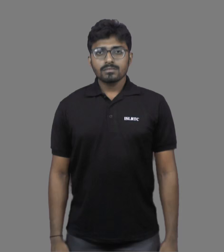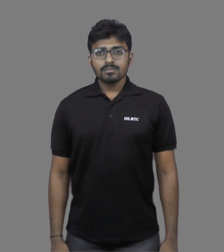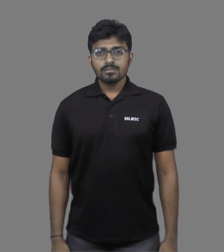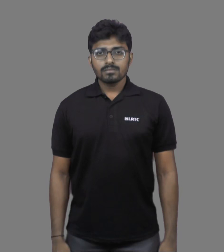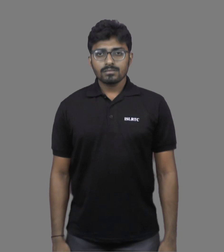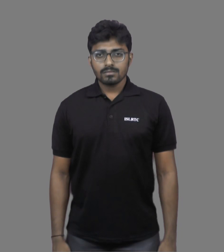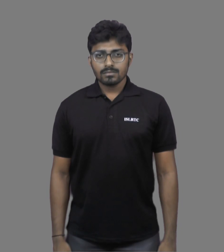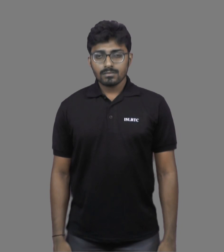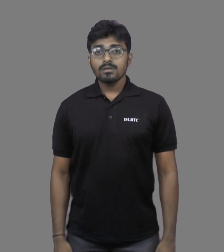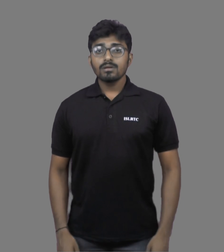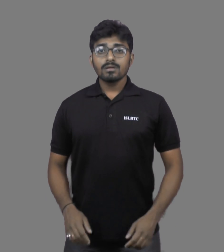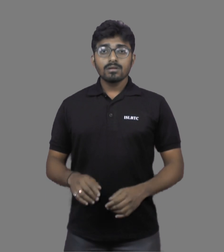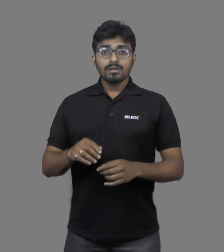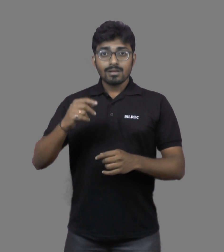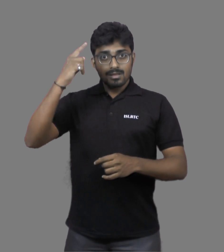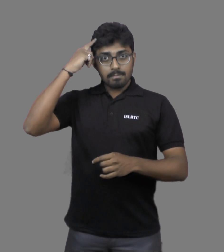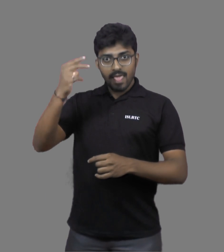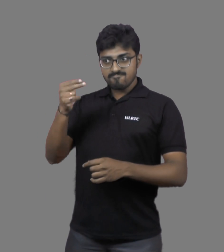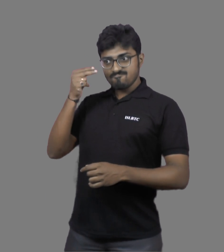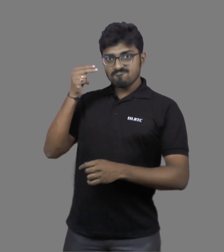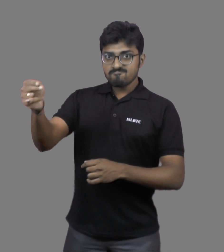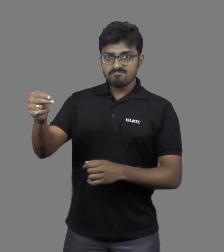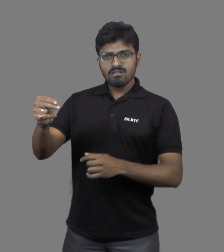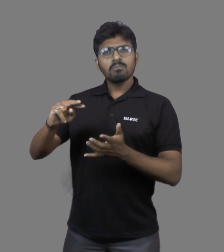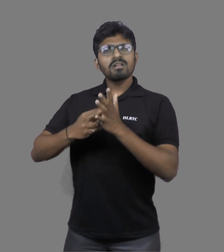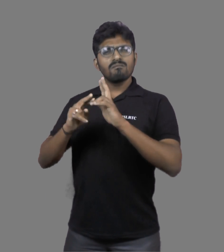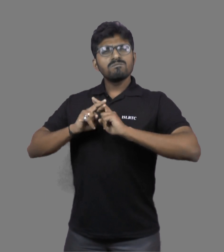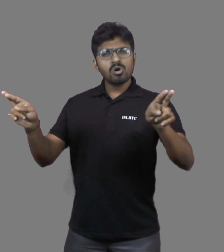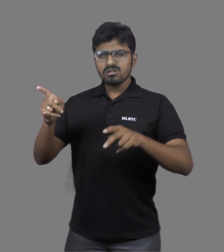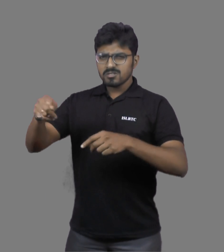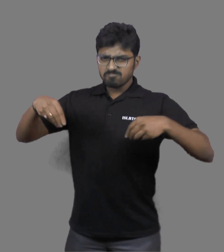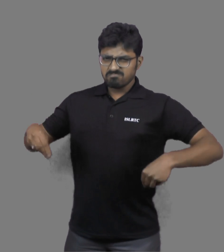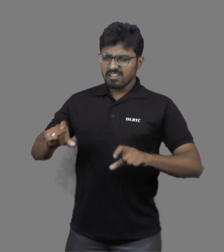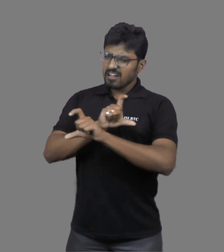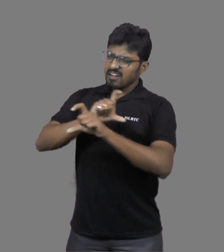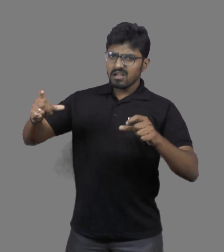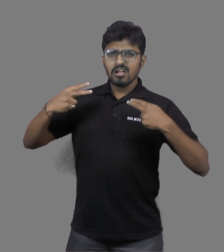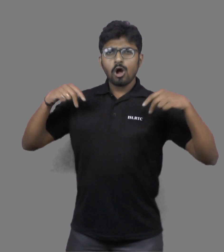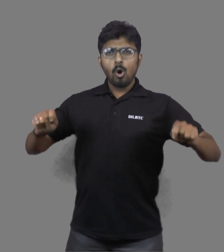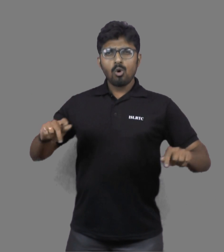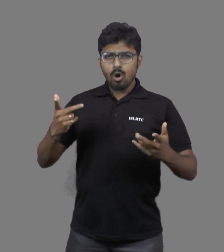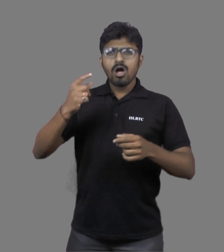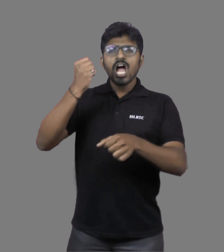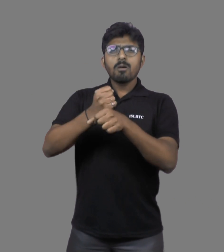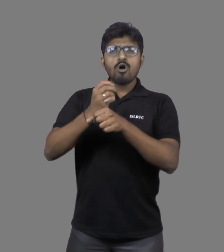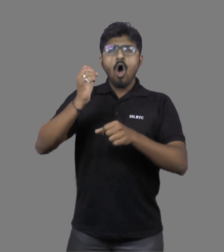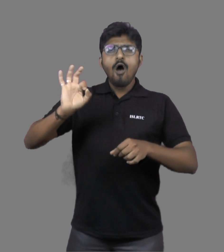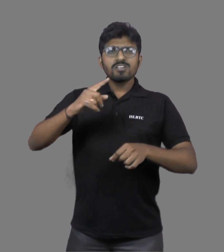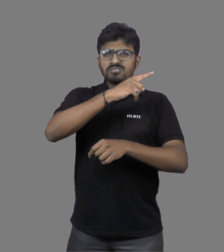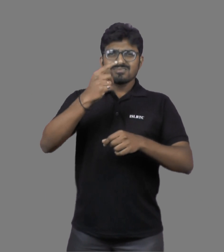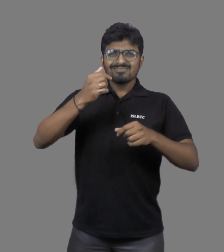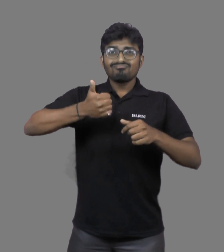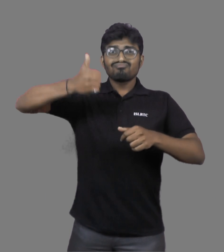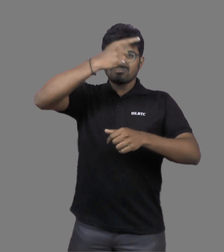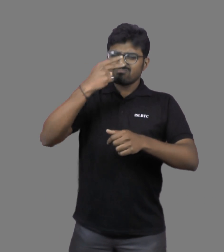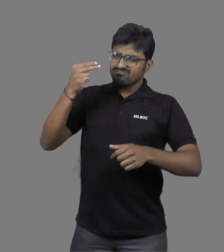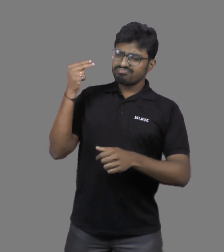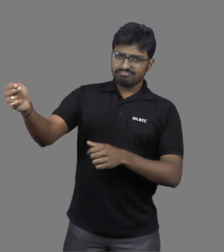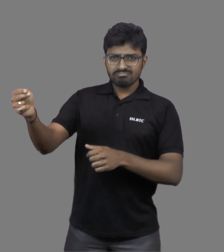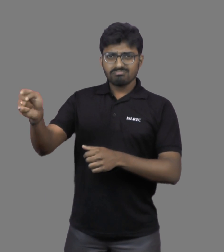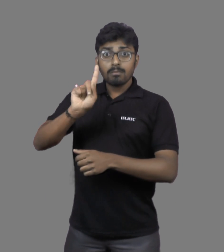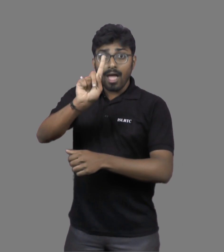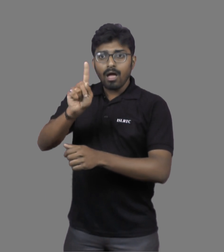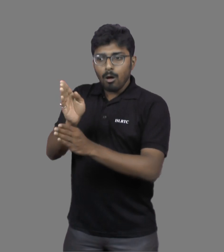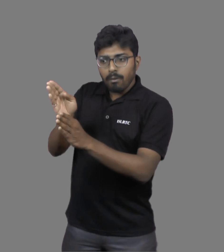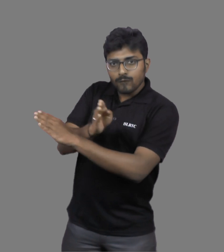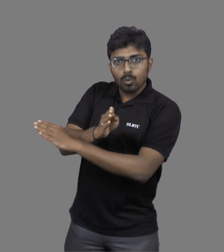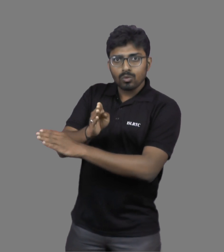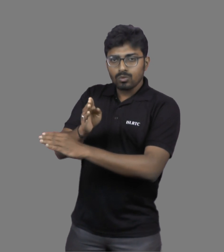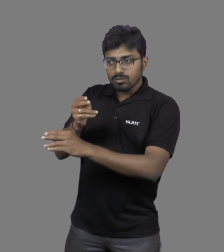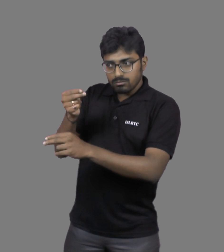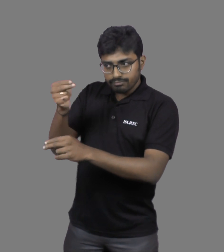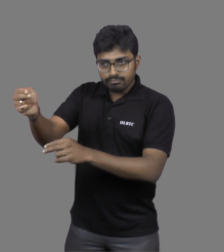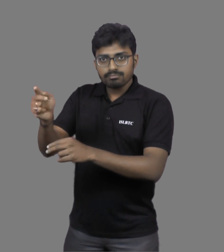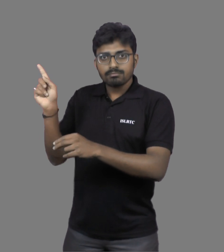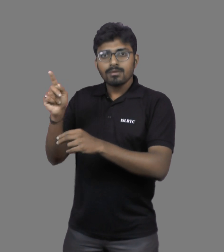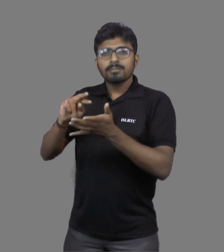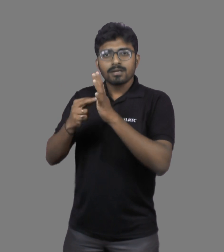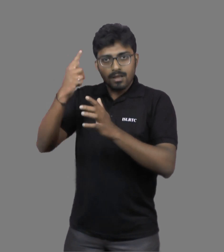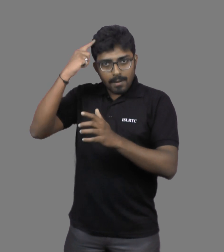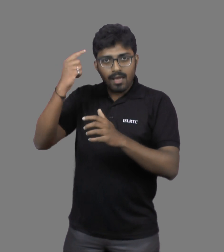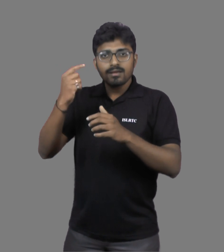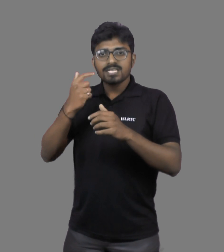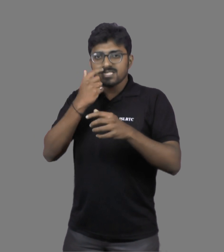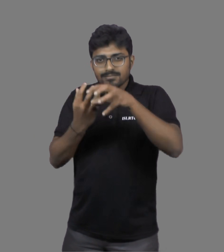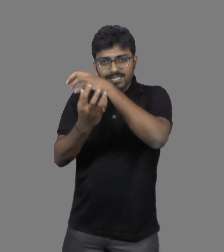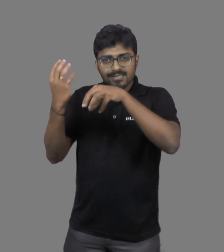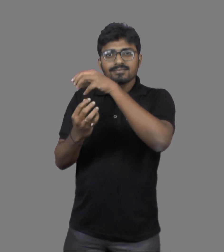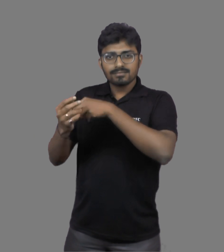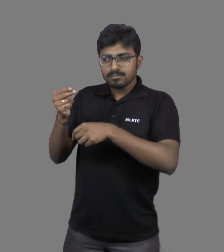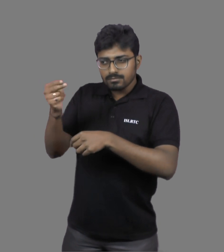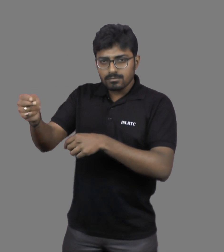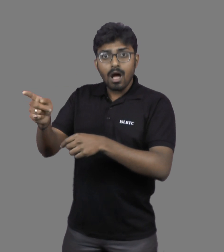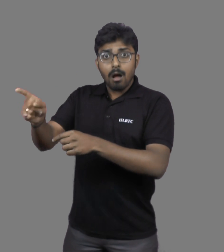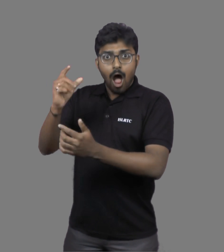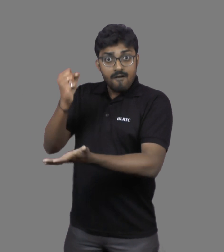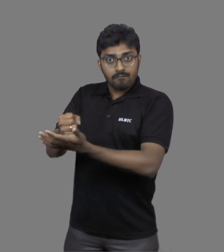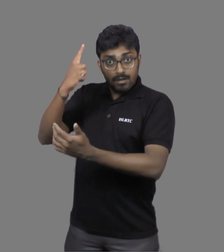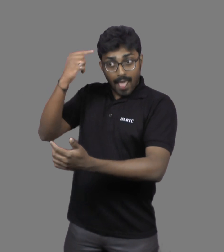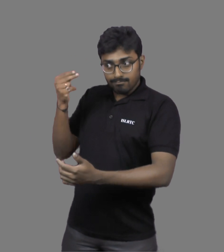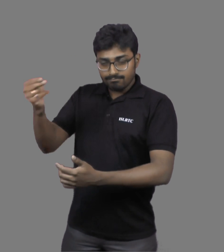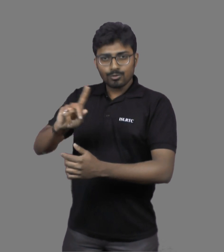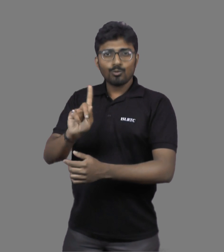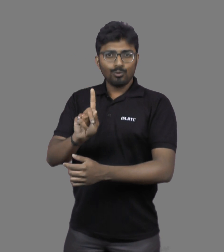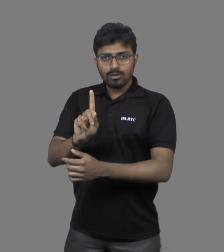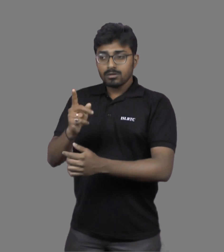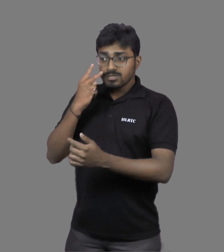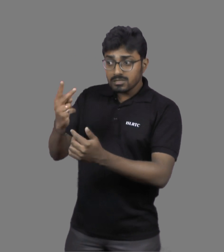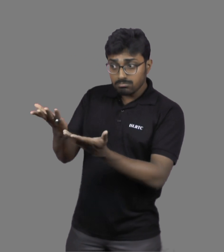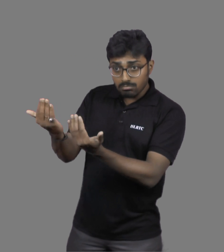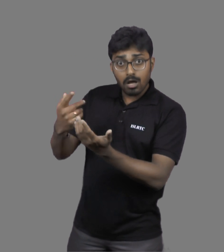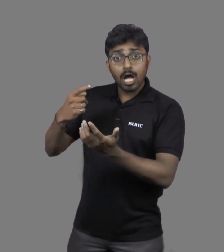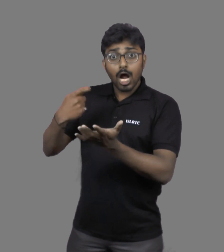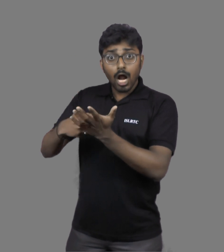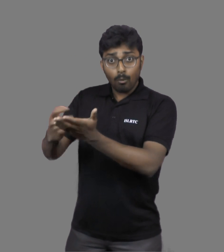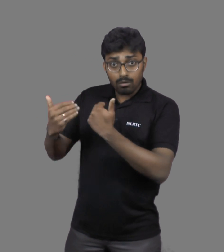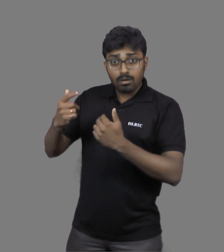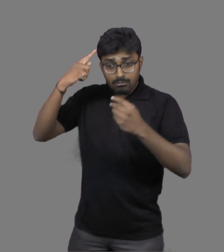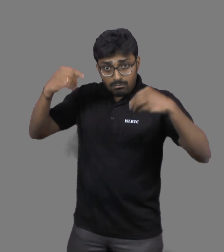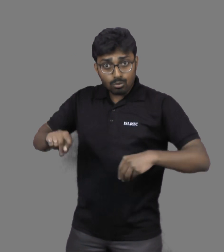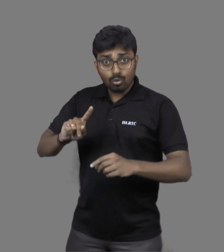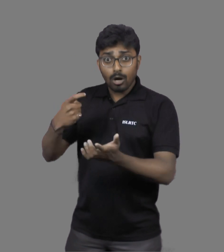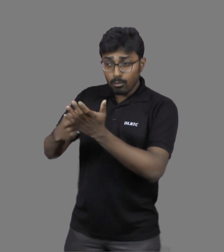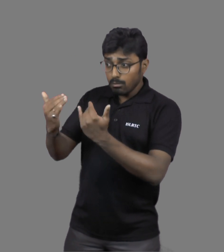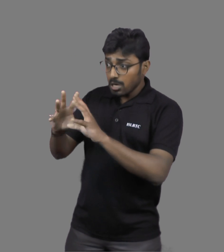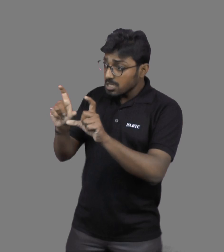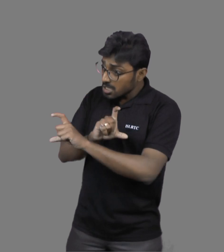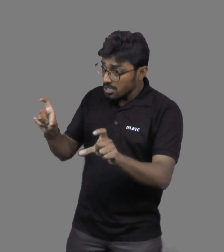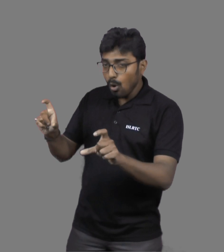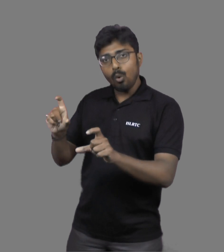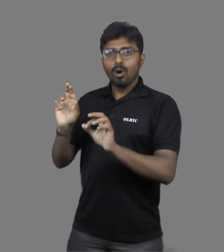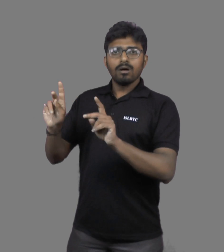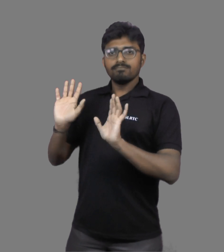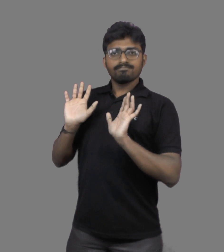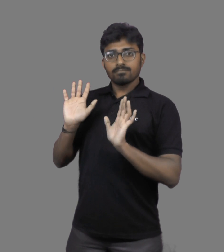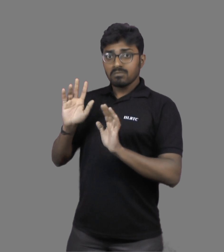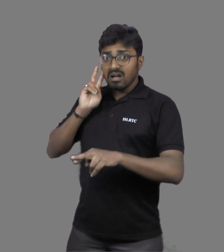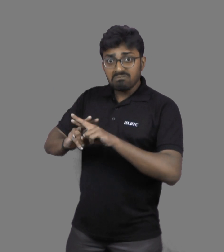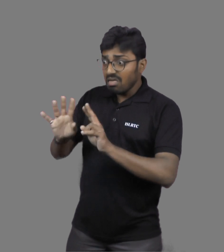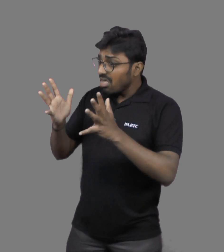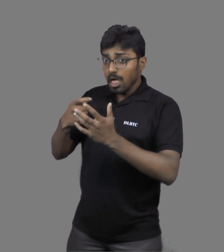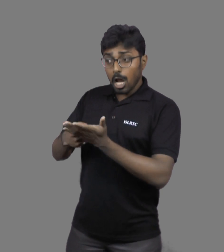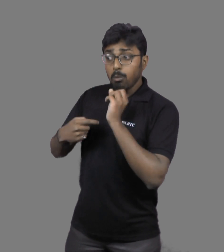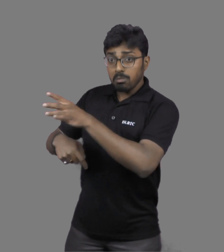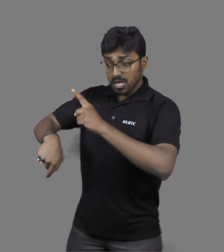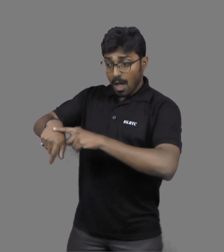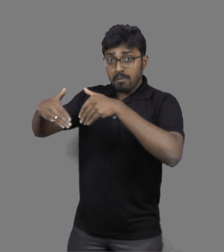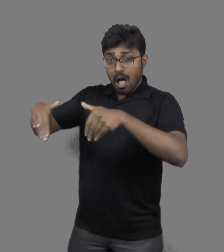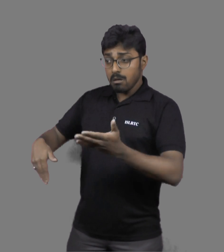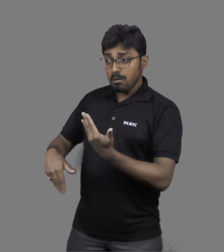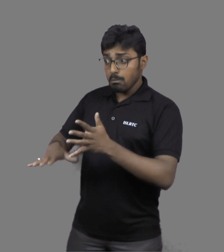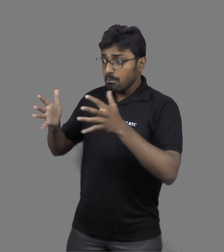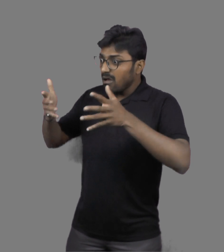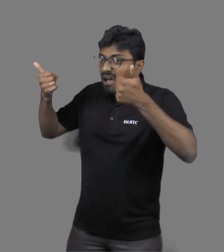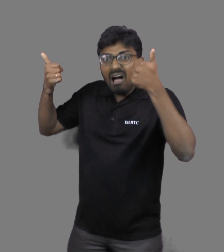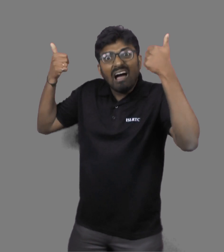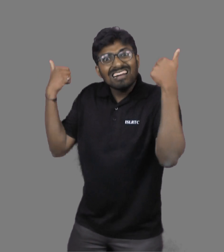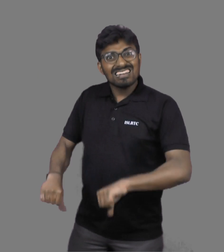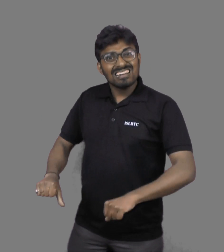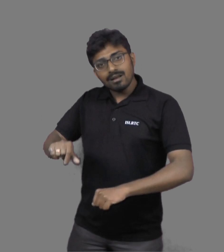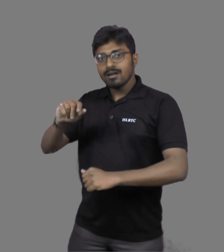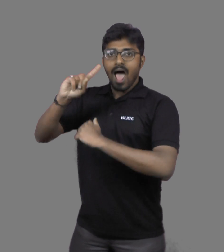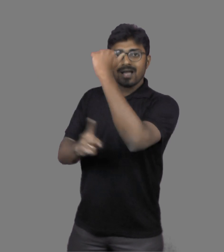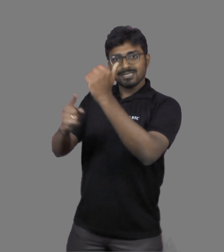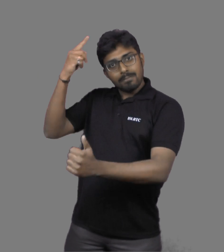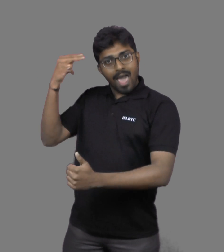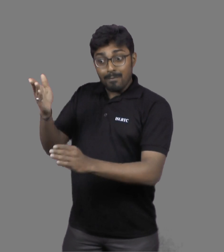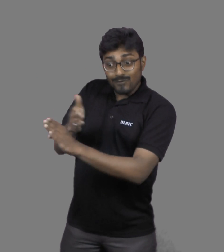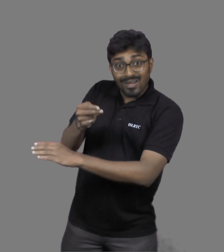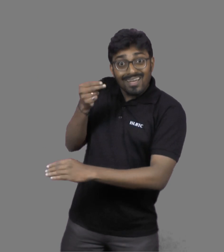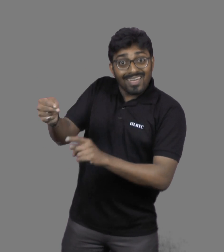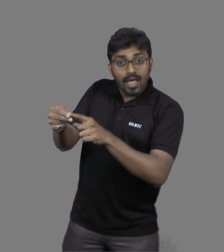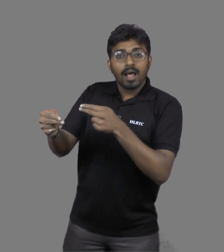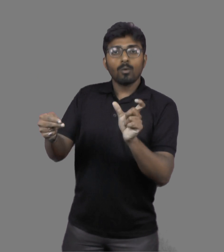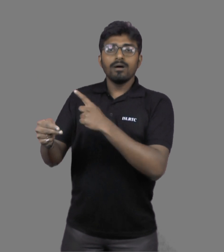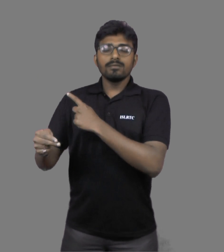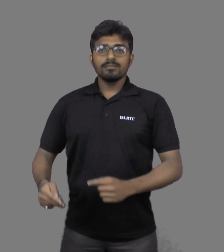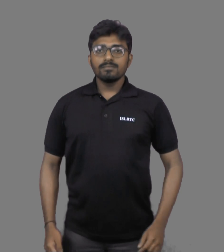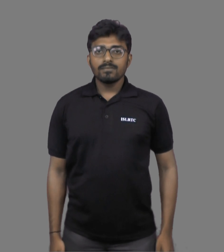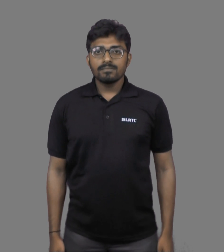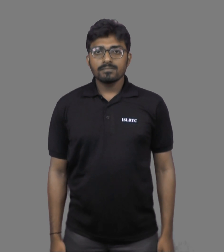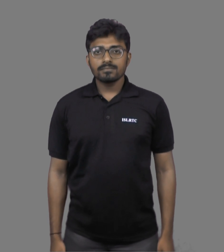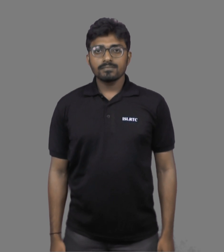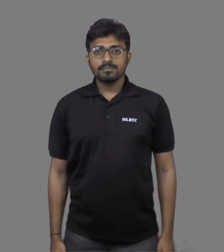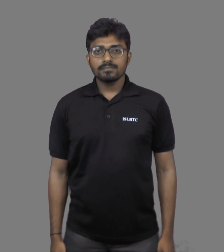Greylist